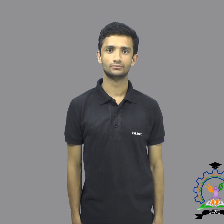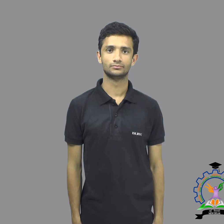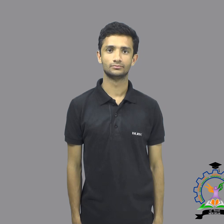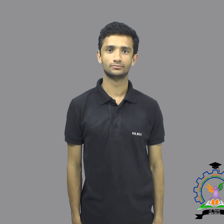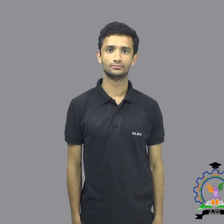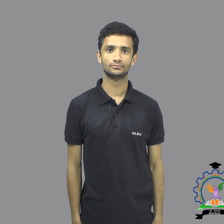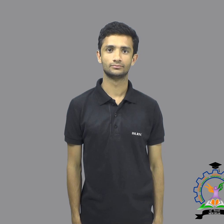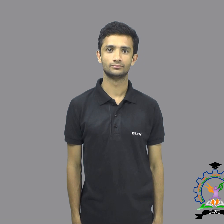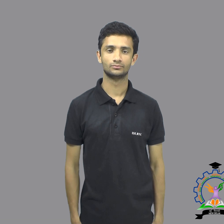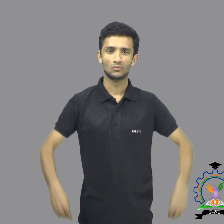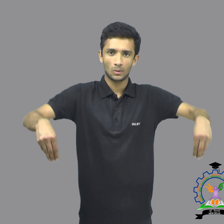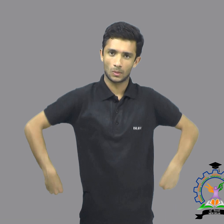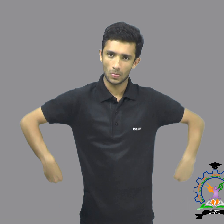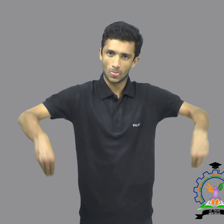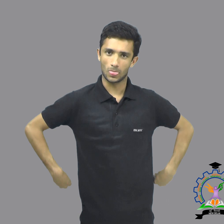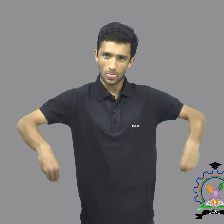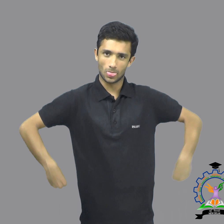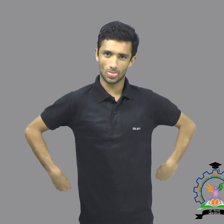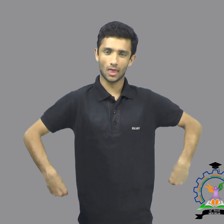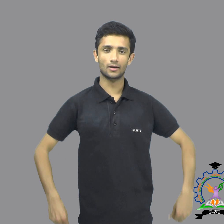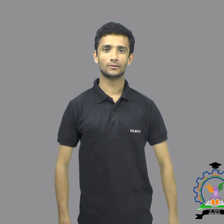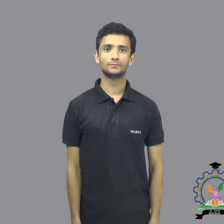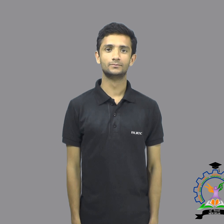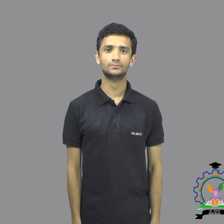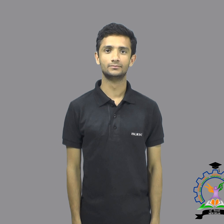Corruption Graft